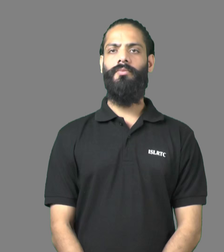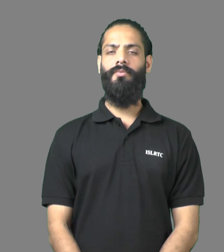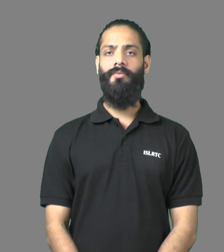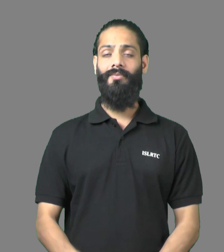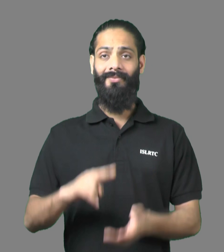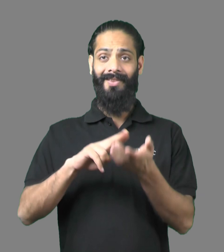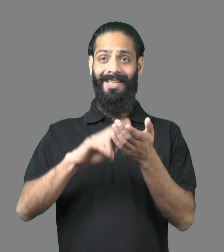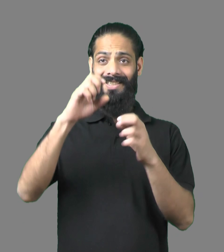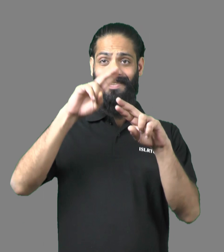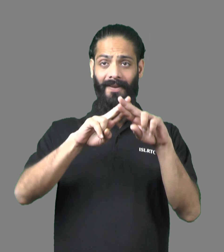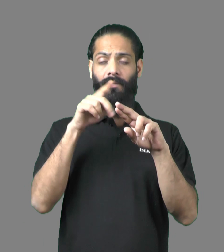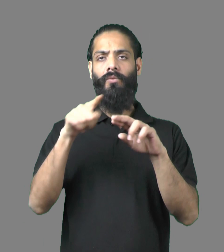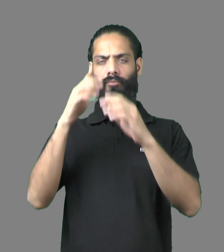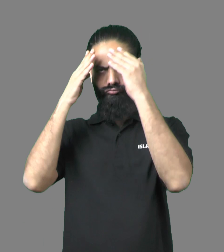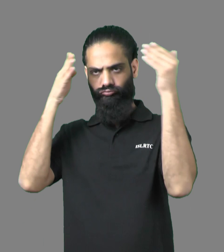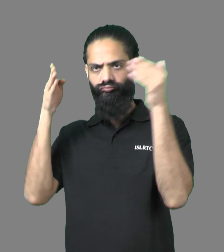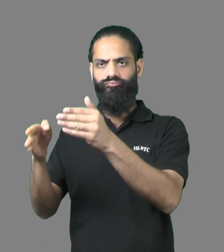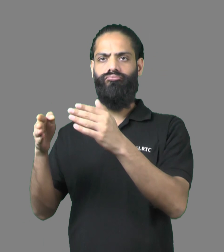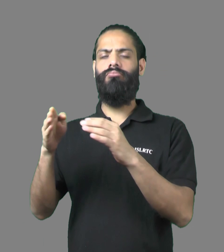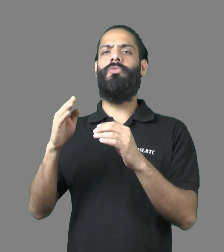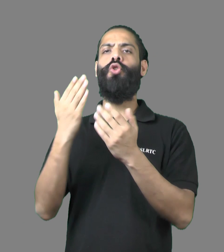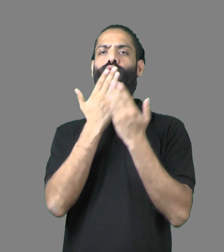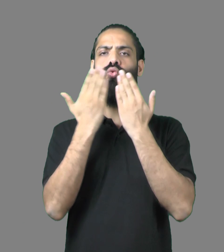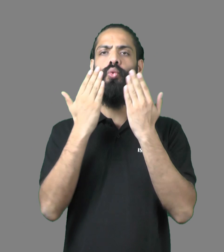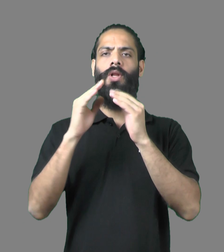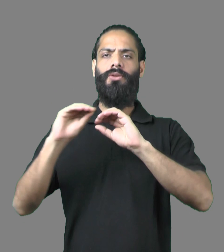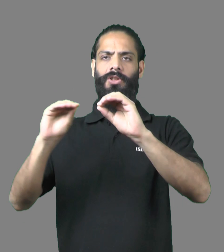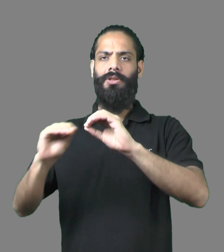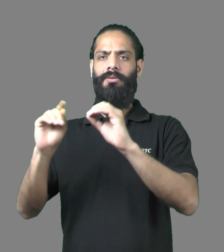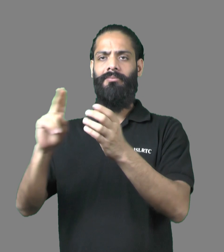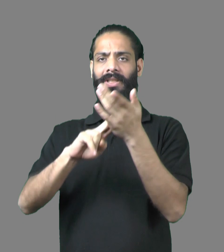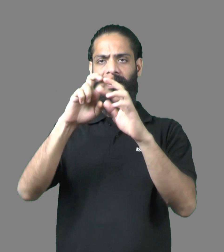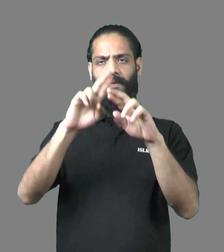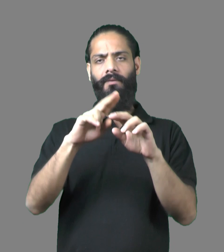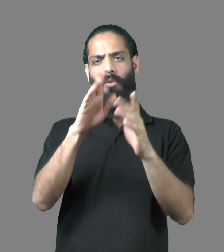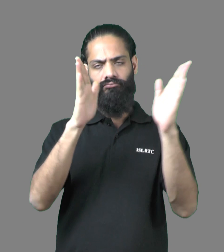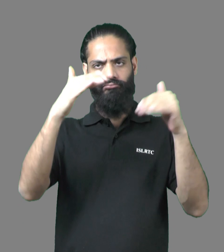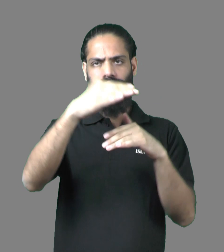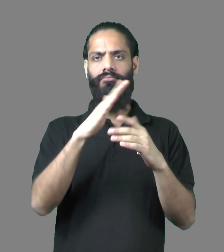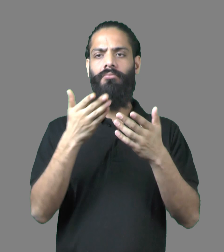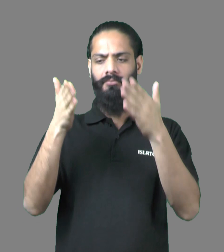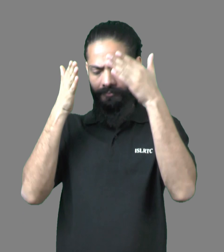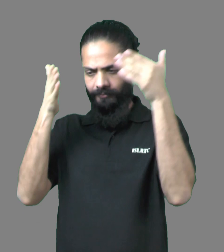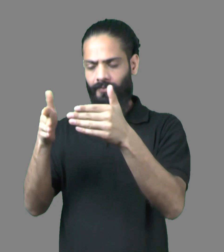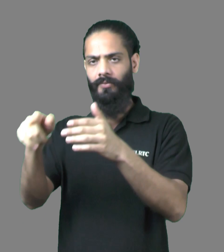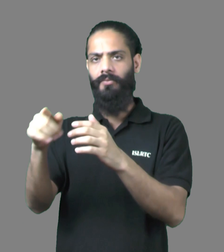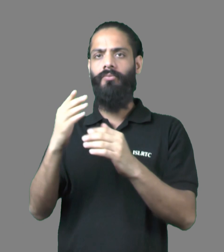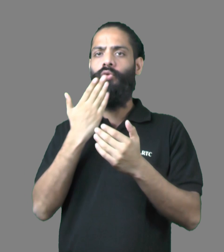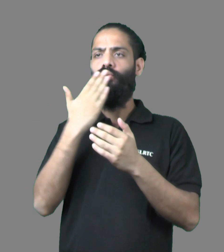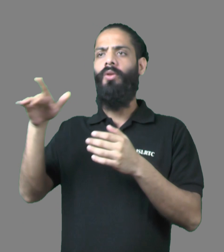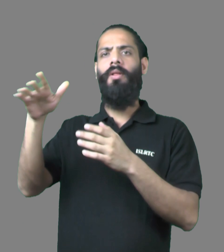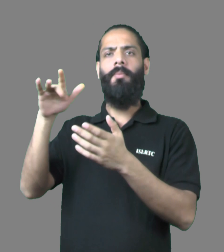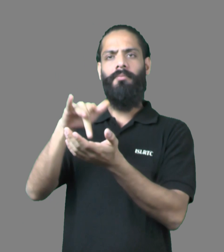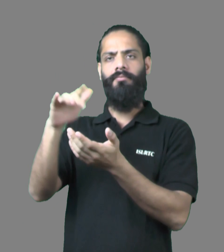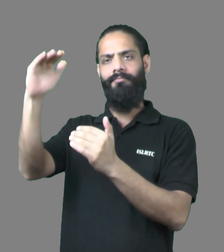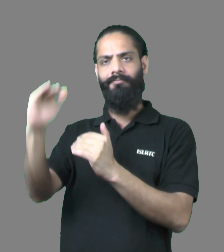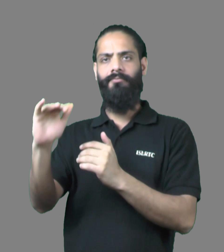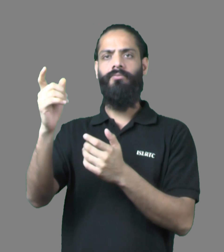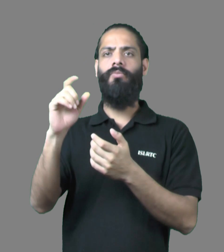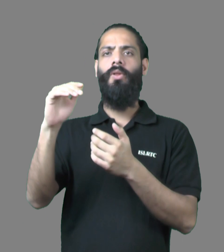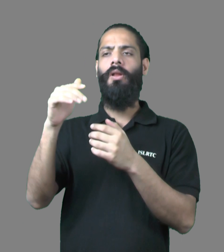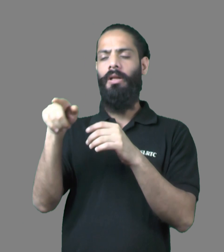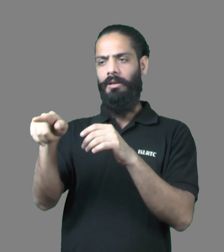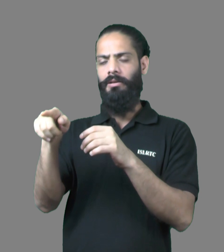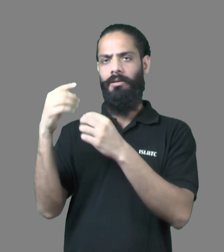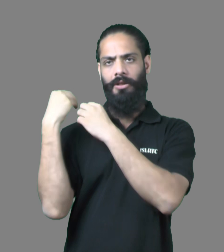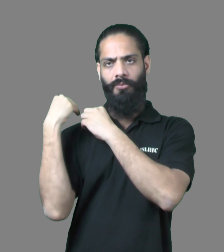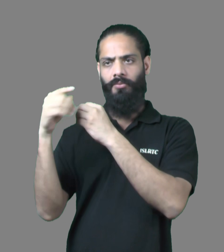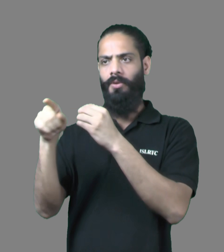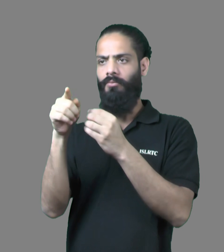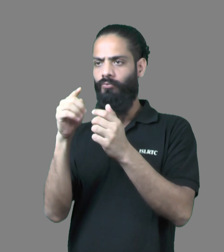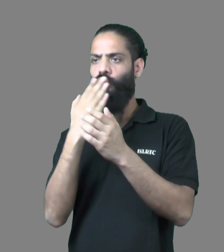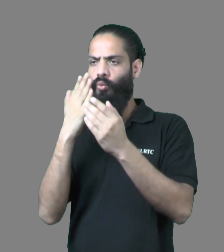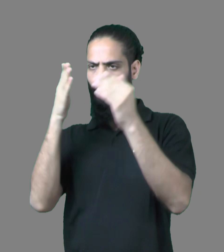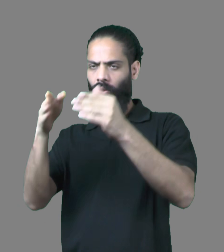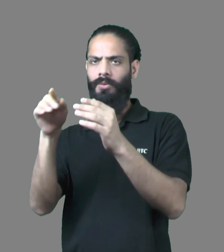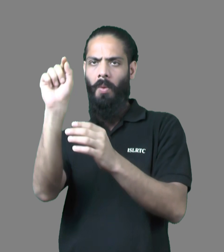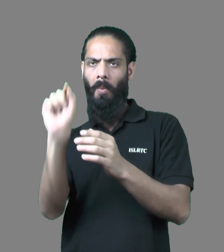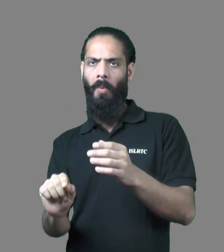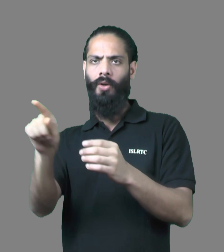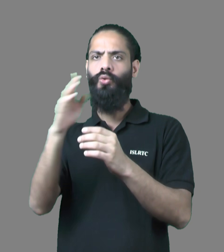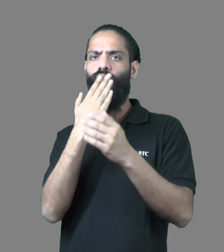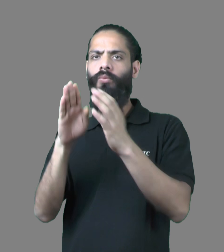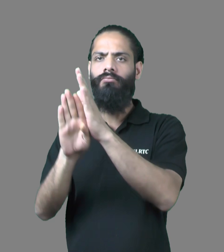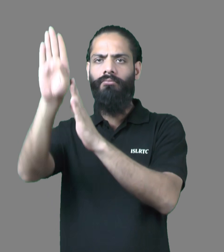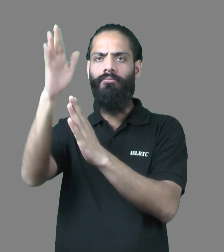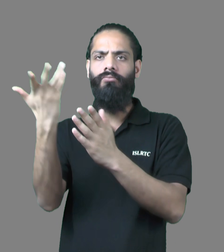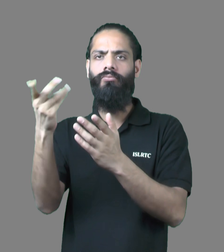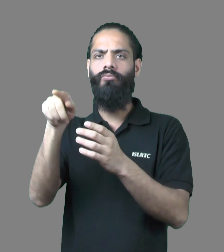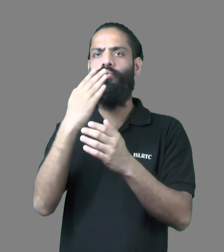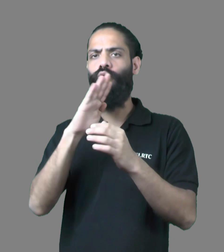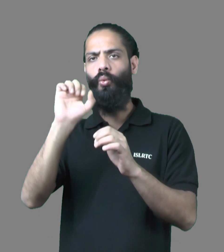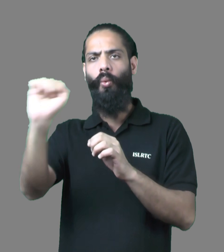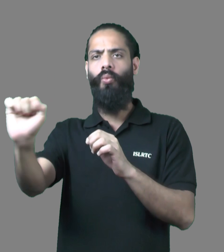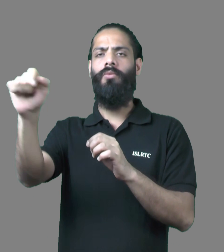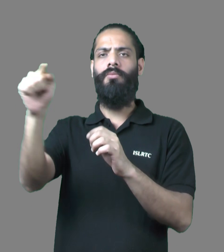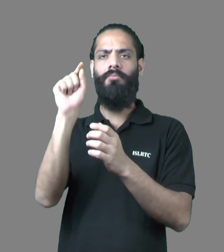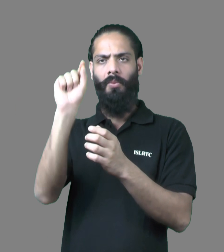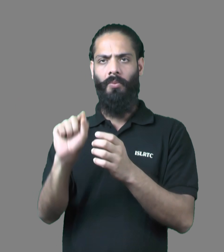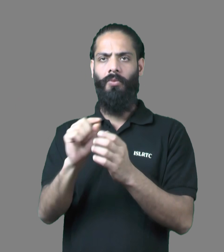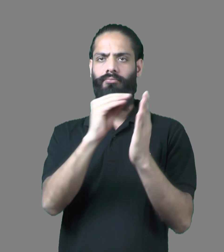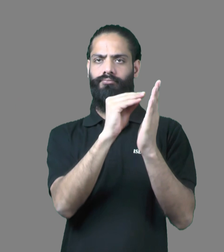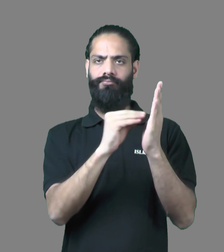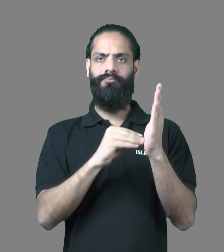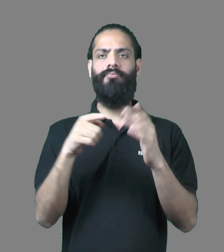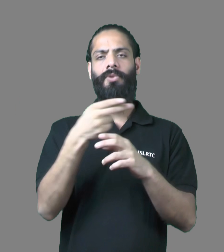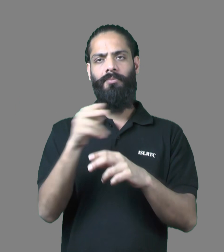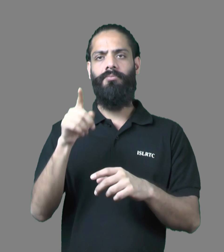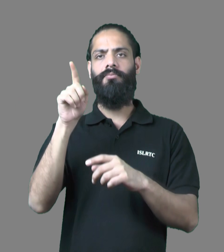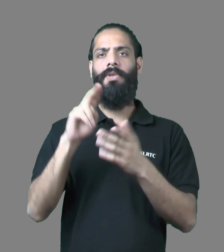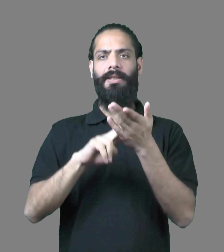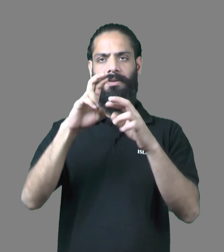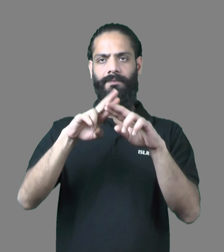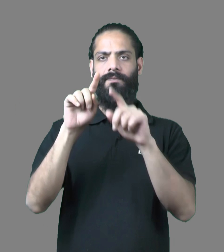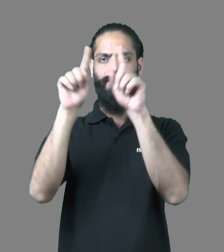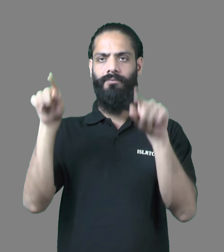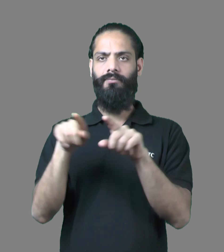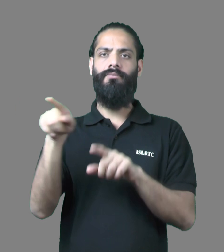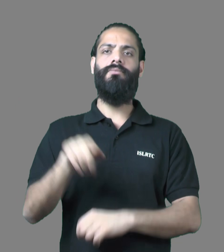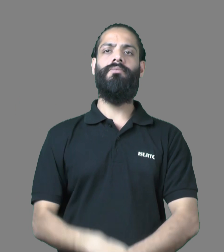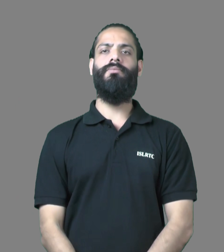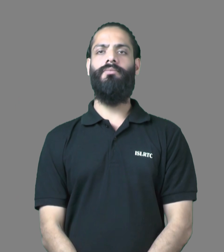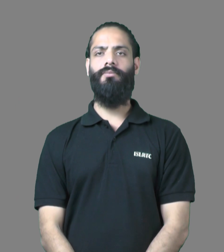National Curriculum Framework for School Education (NCFSE)